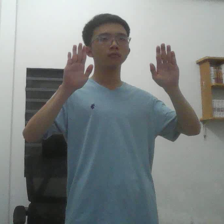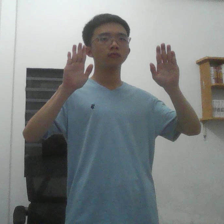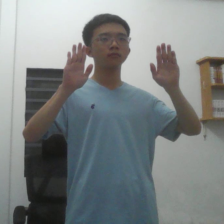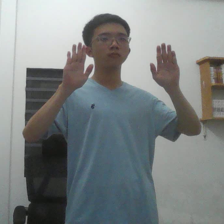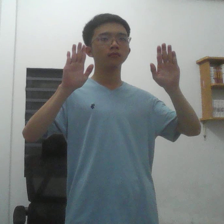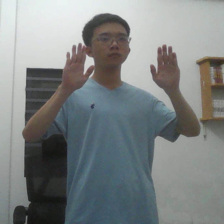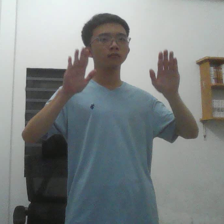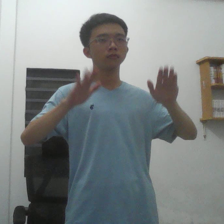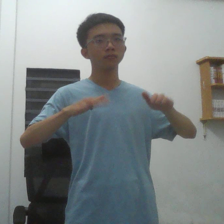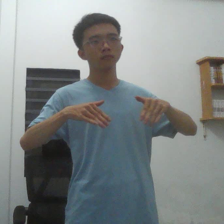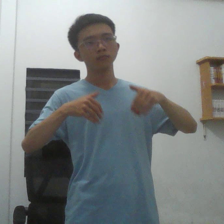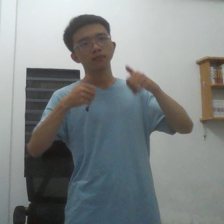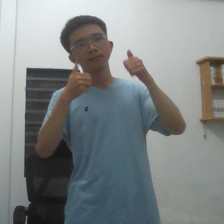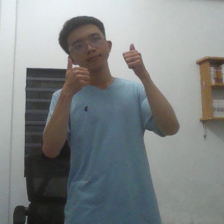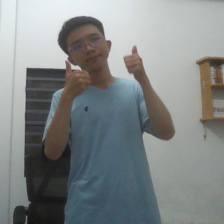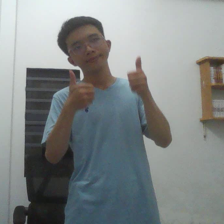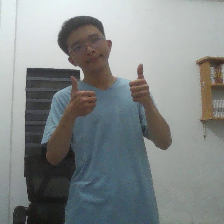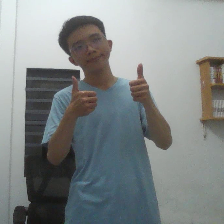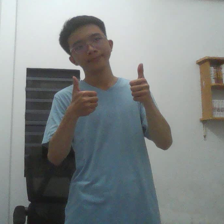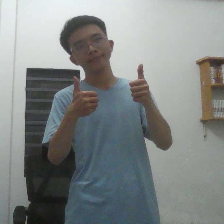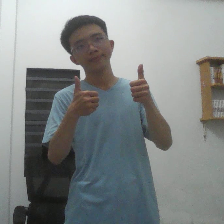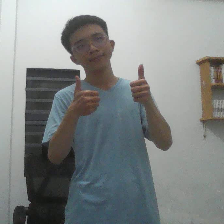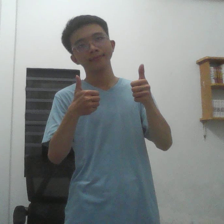tuyet voi